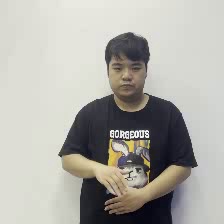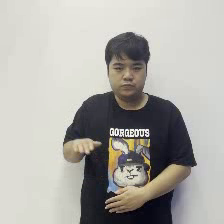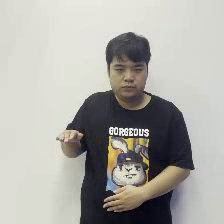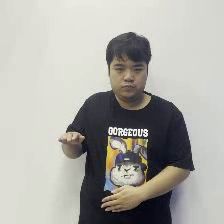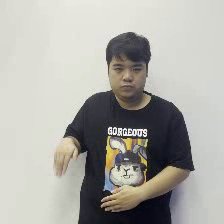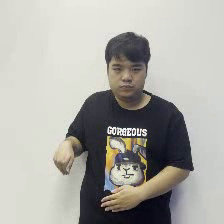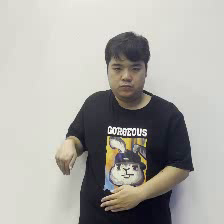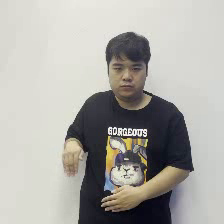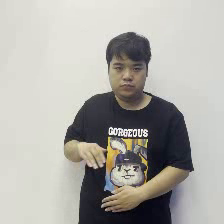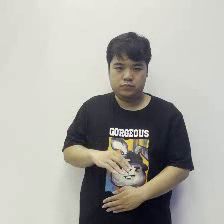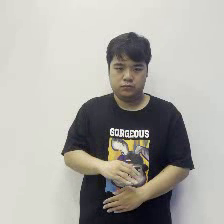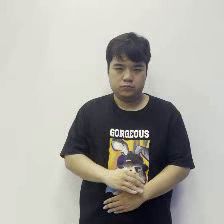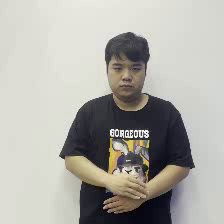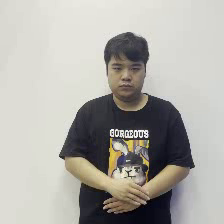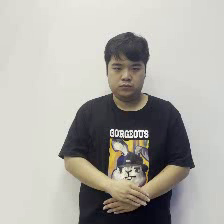Phía sau